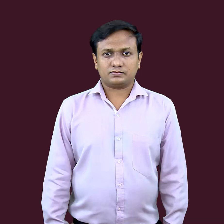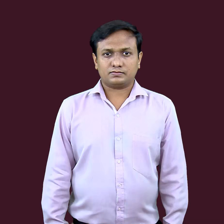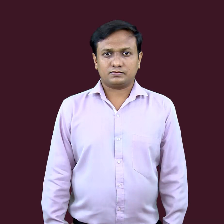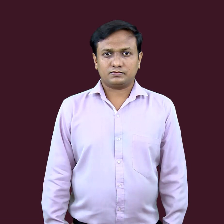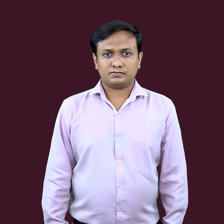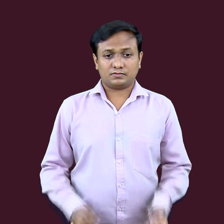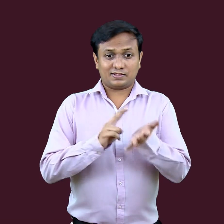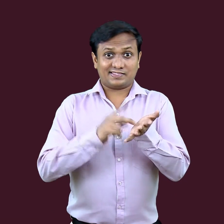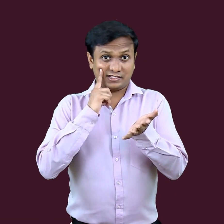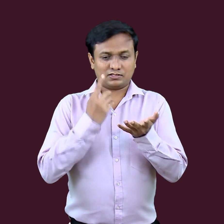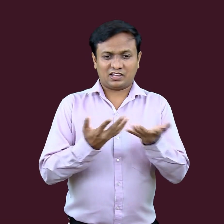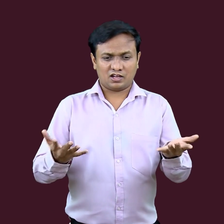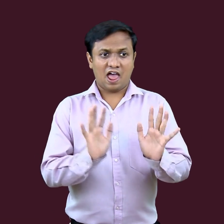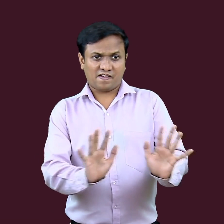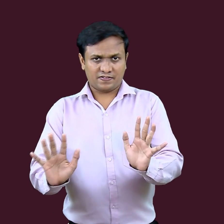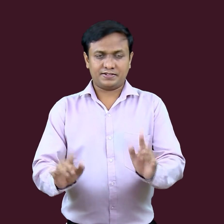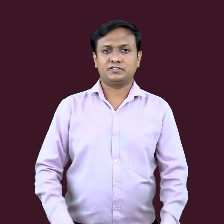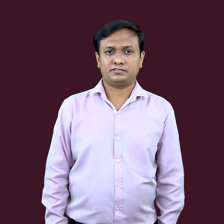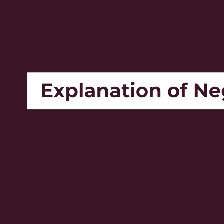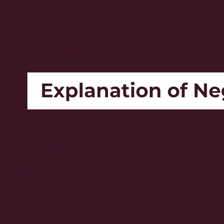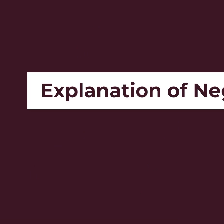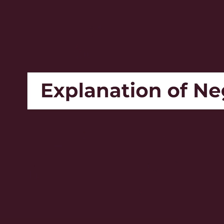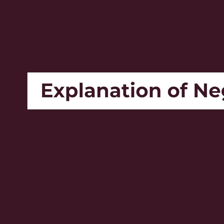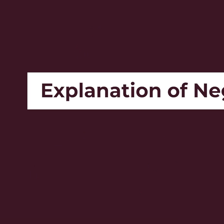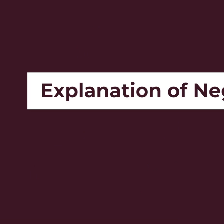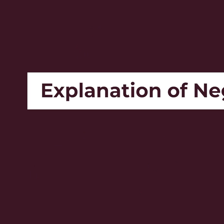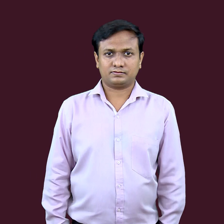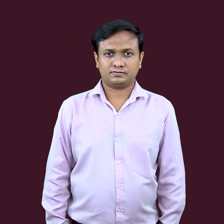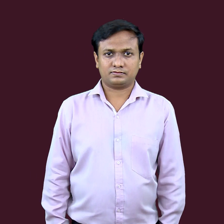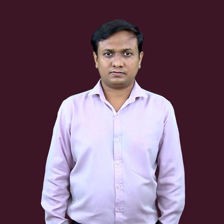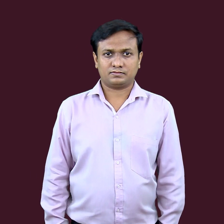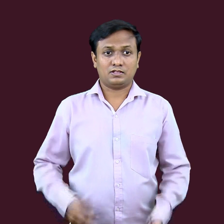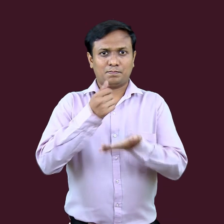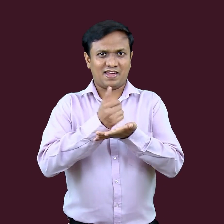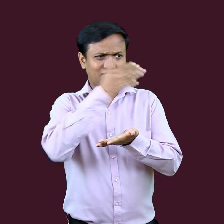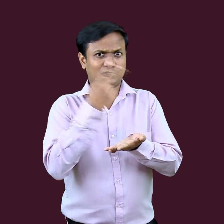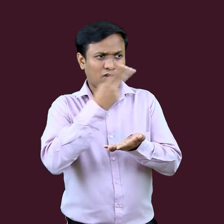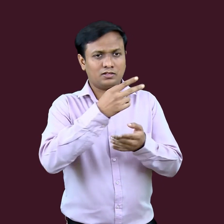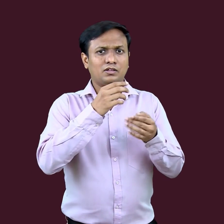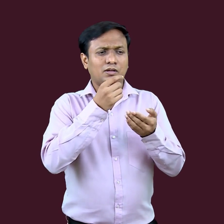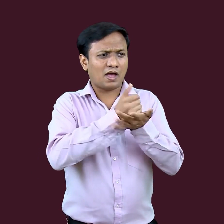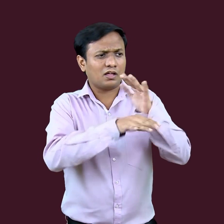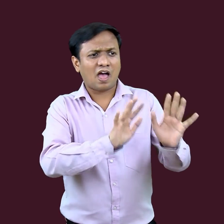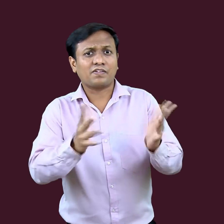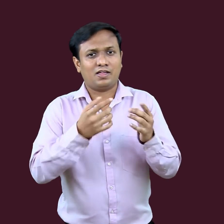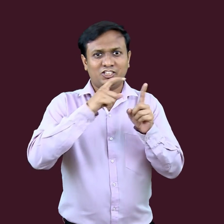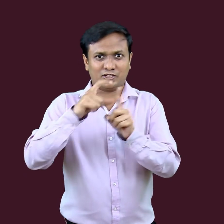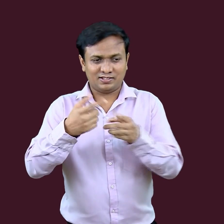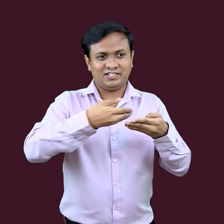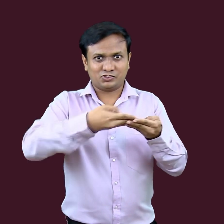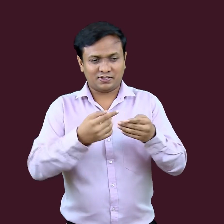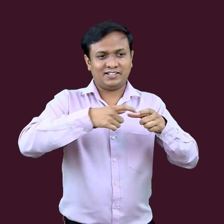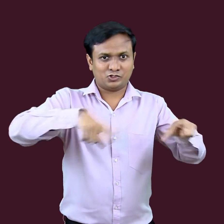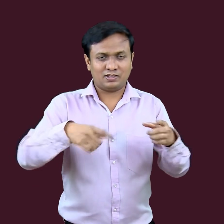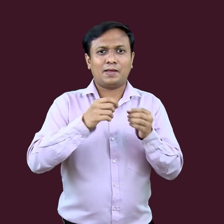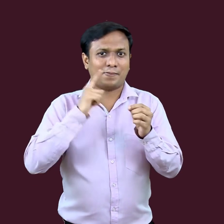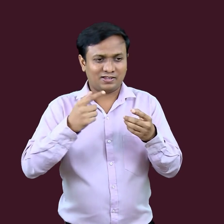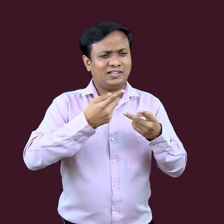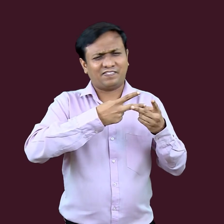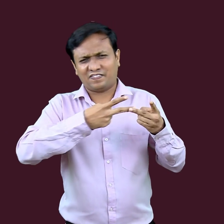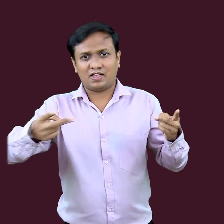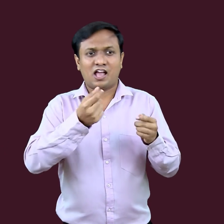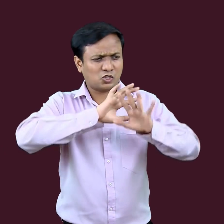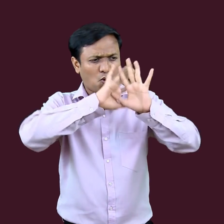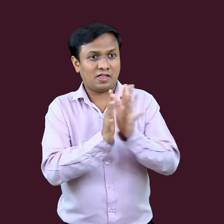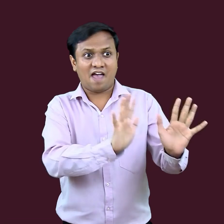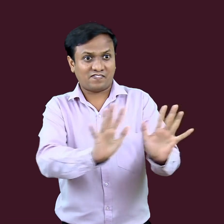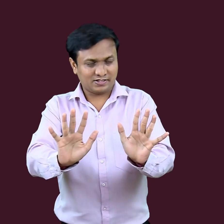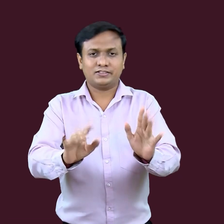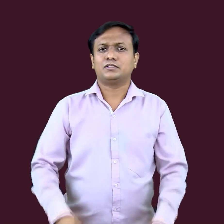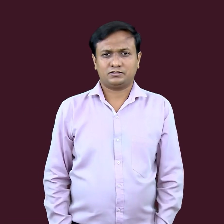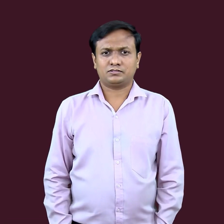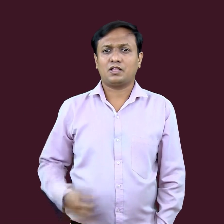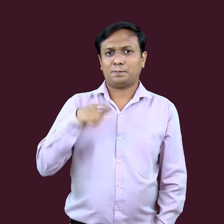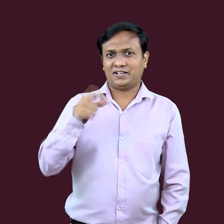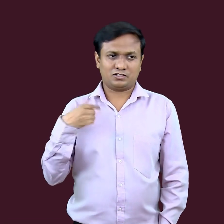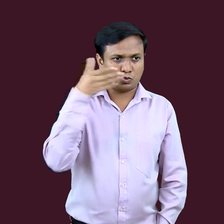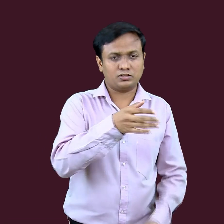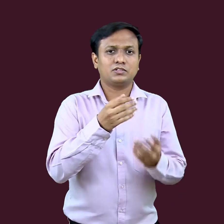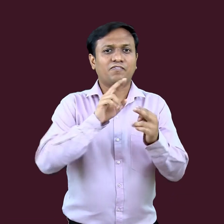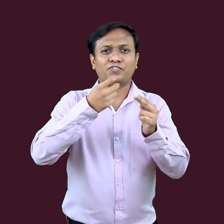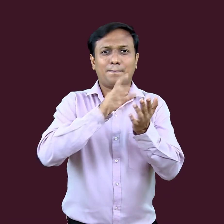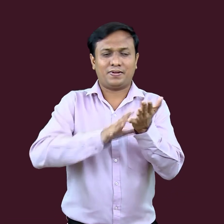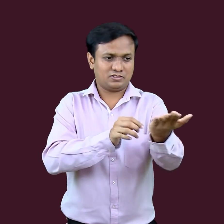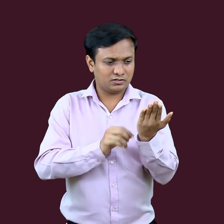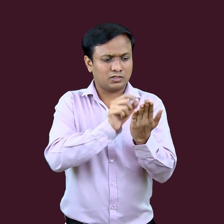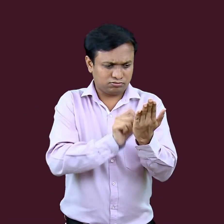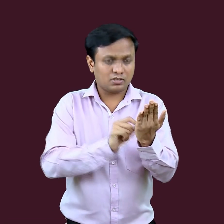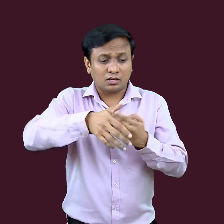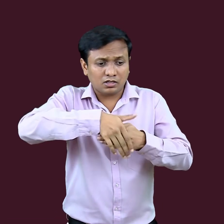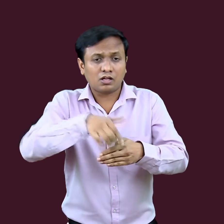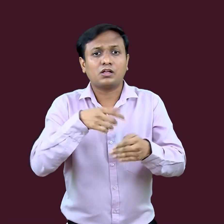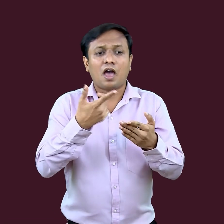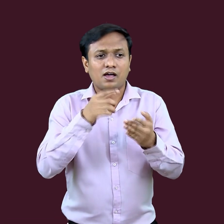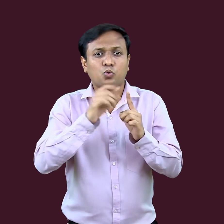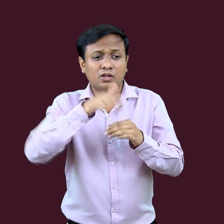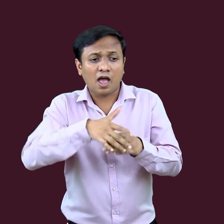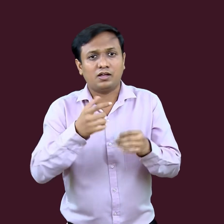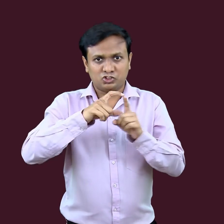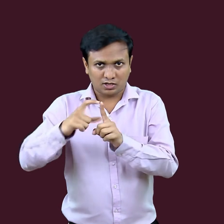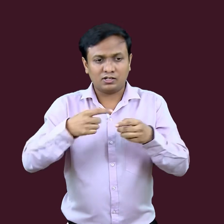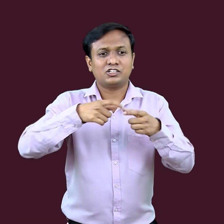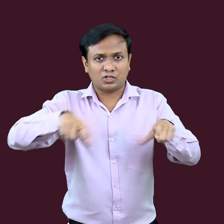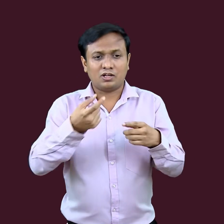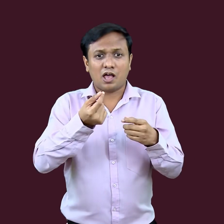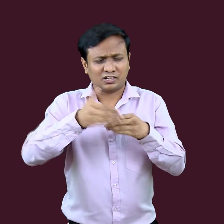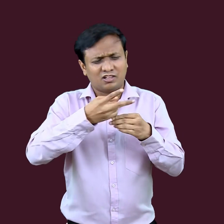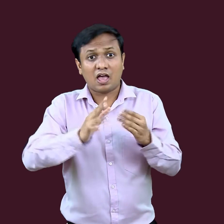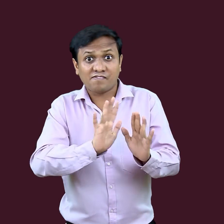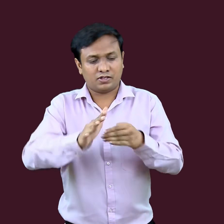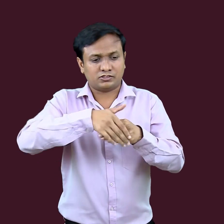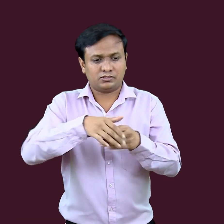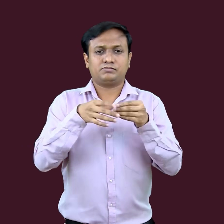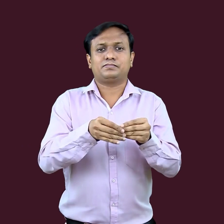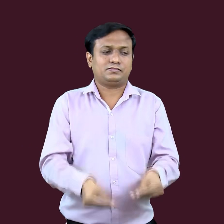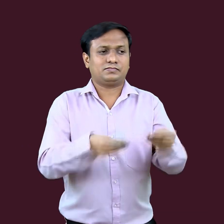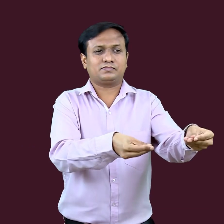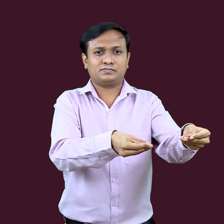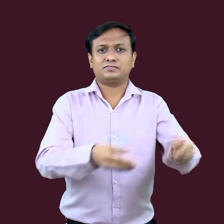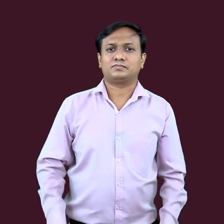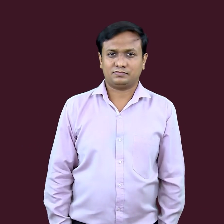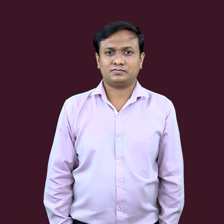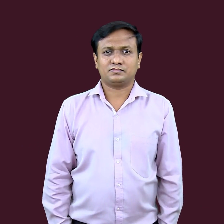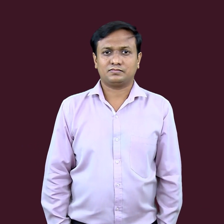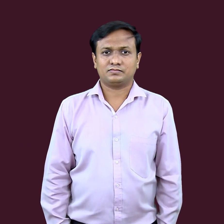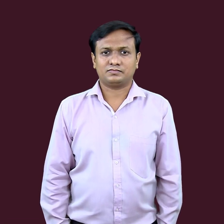Negotiable Instrument